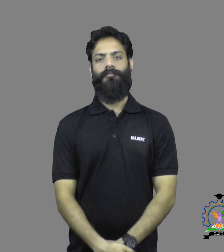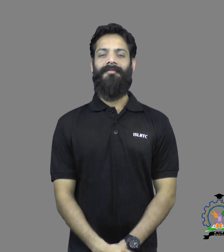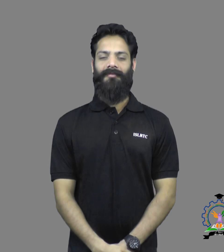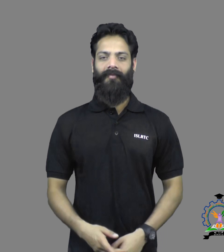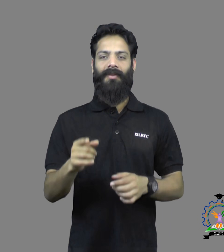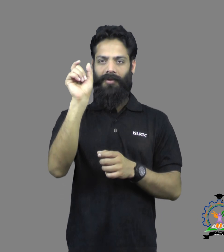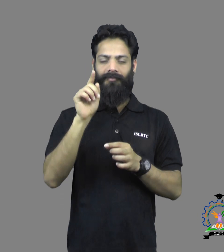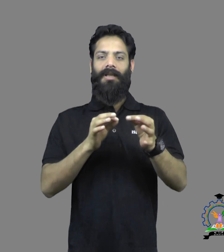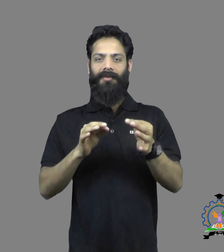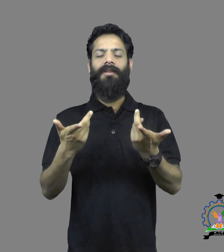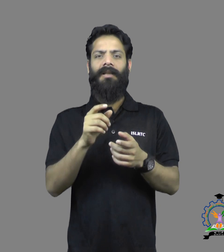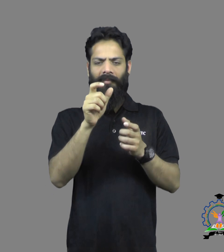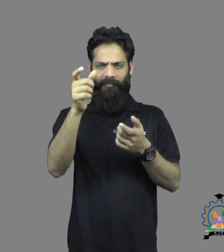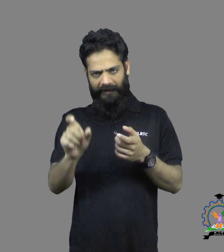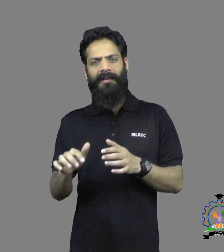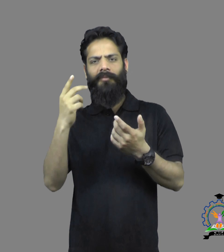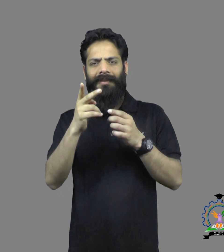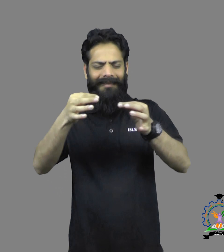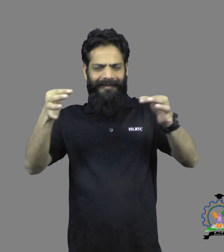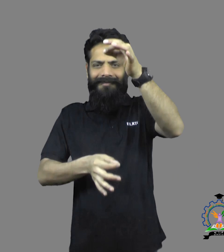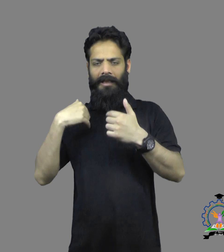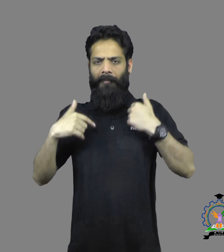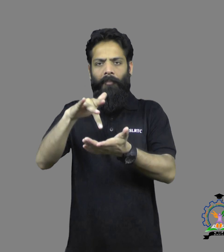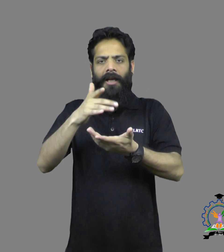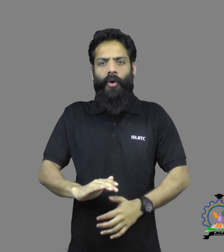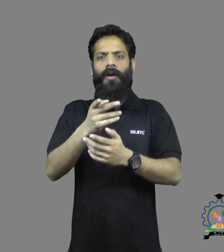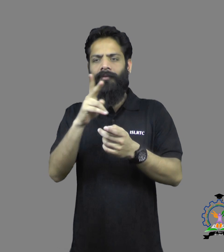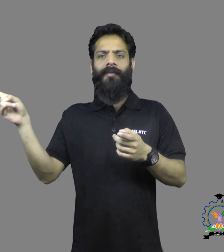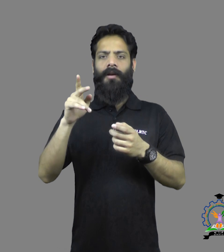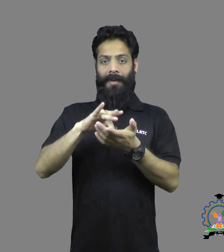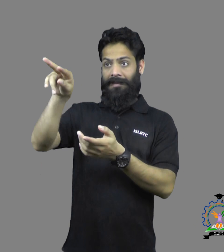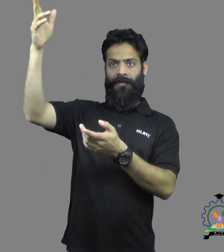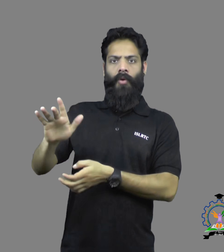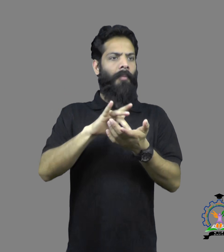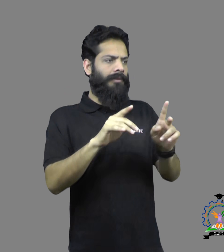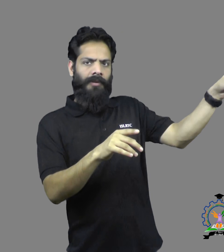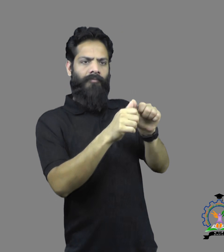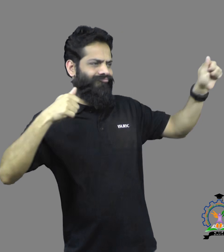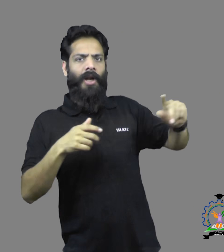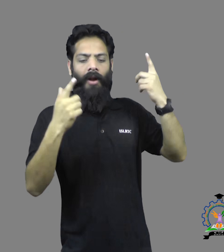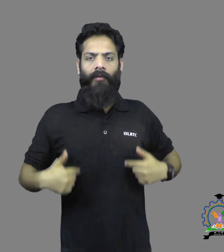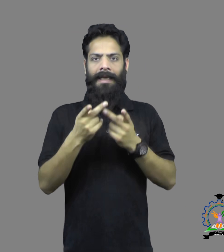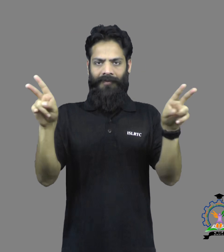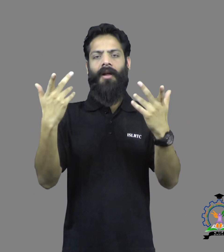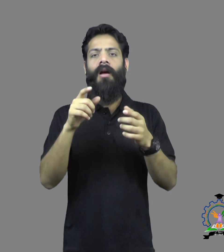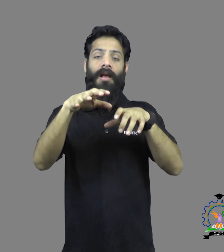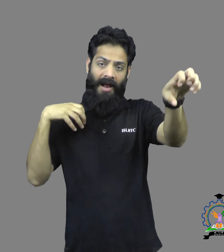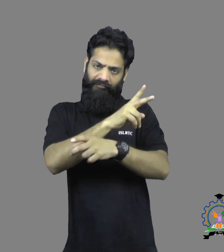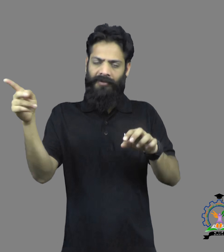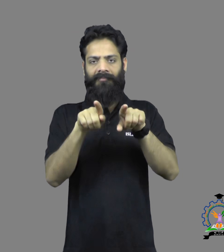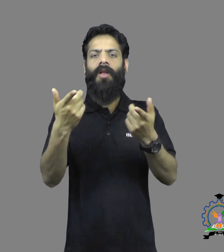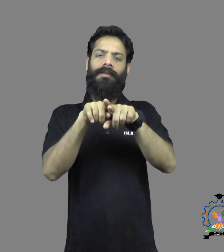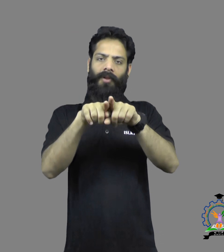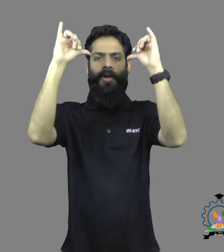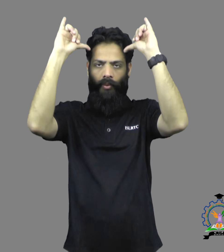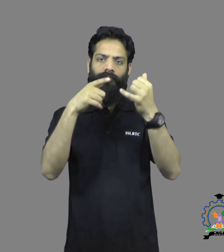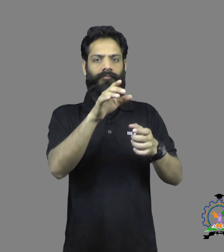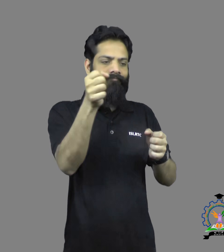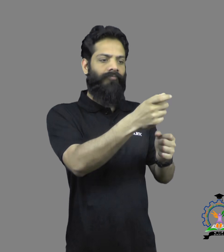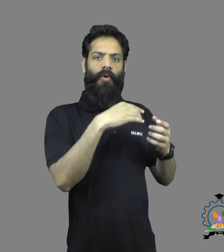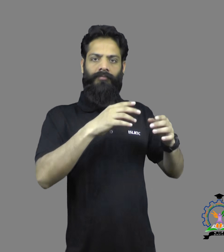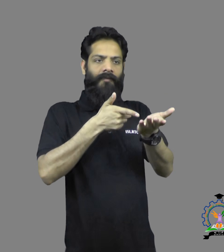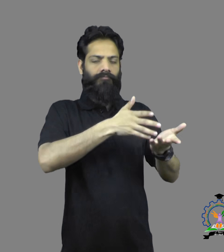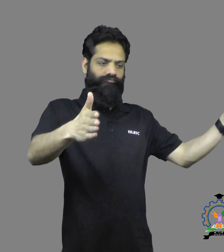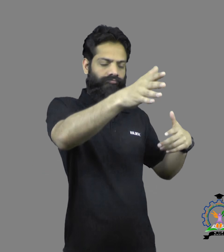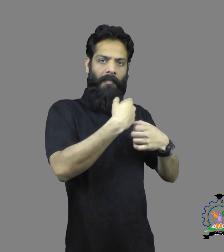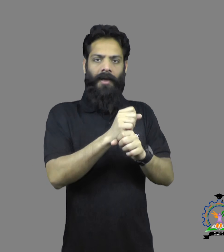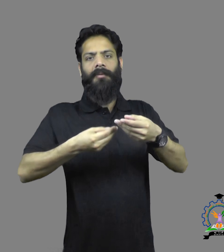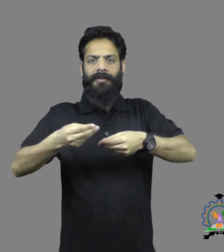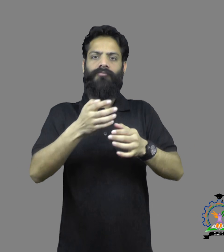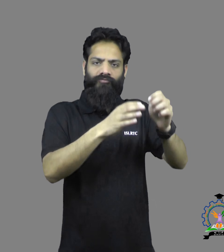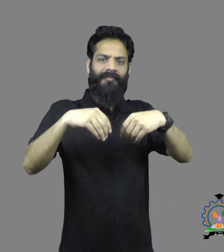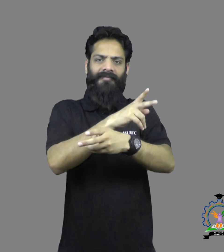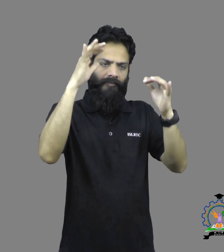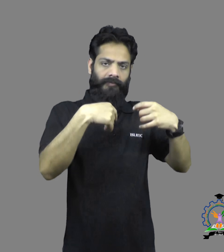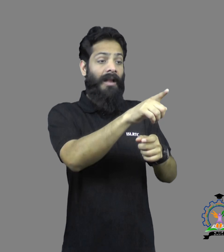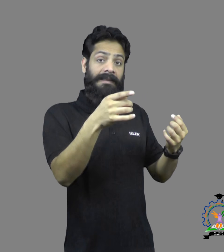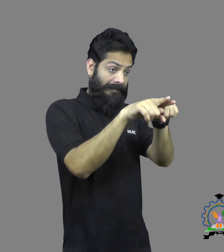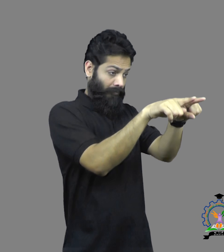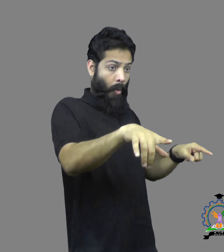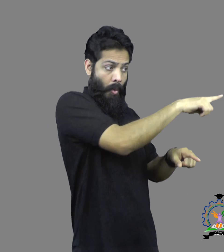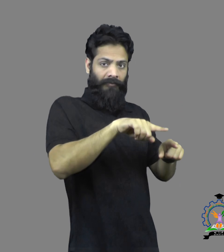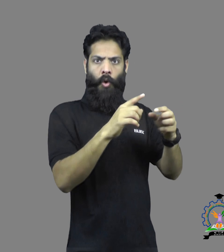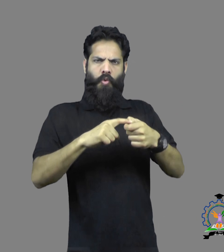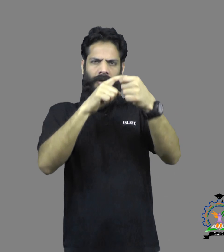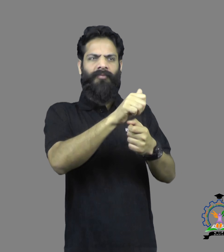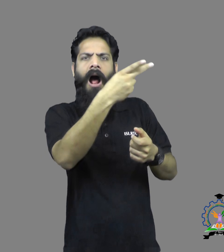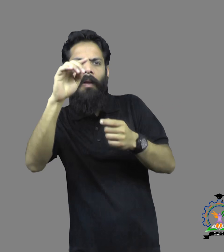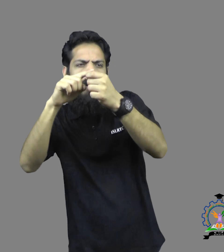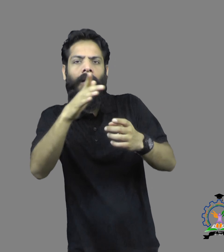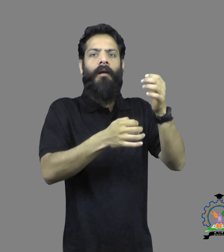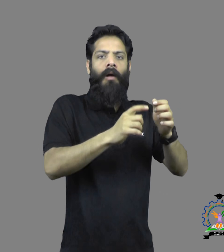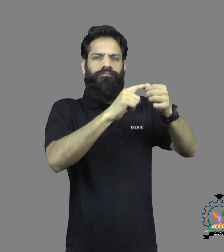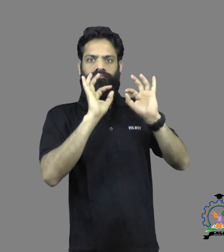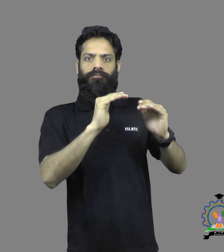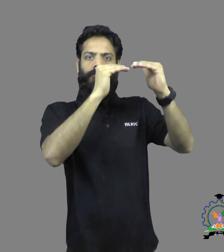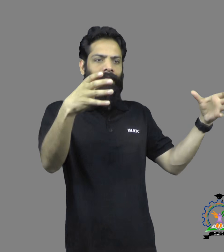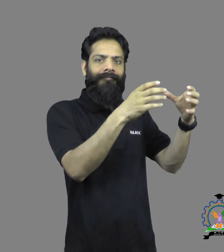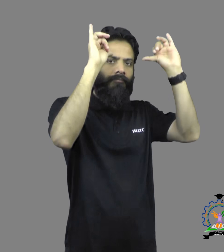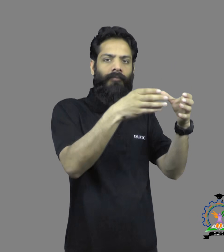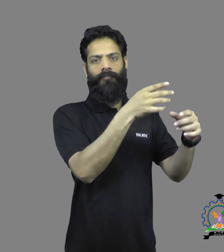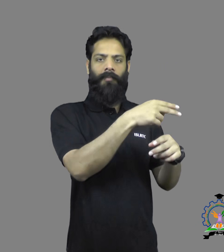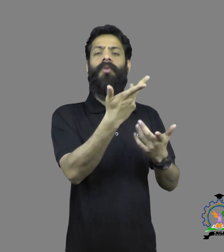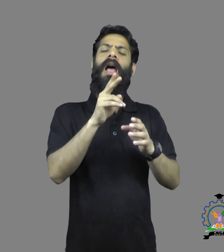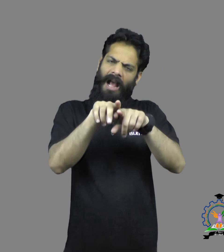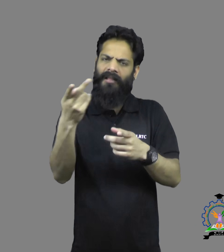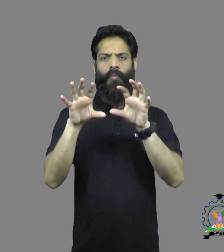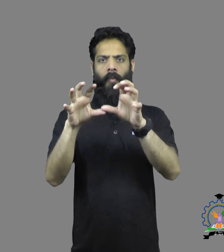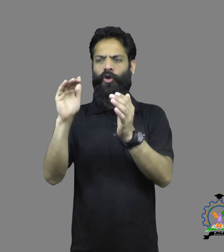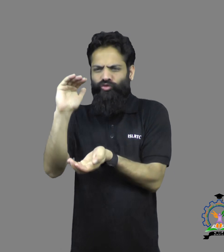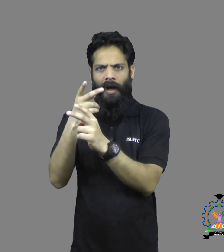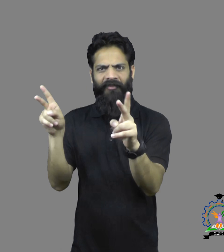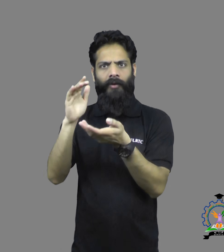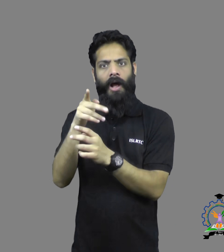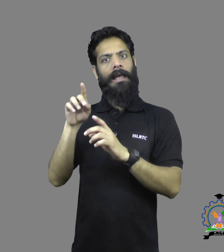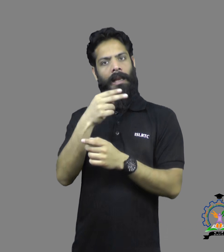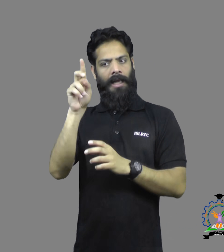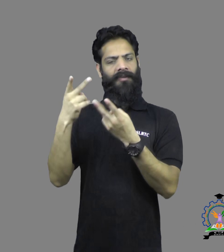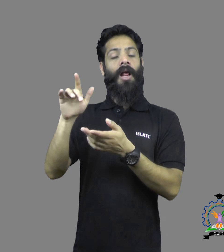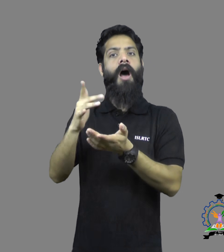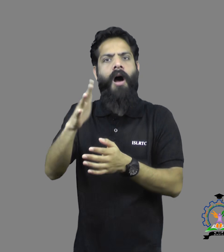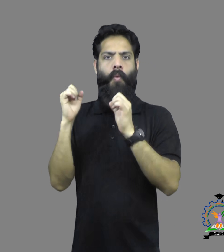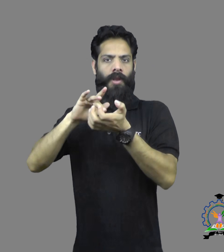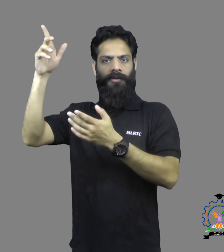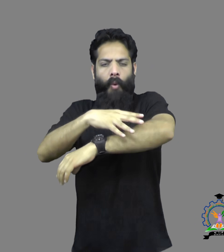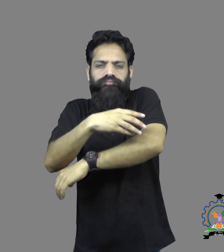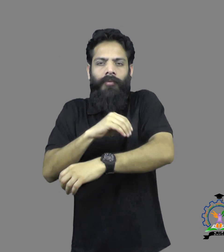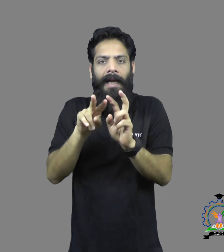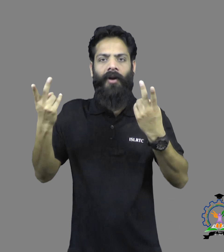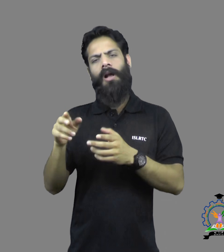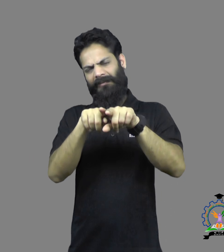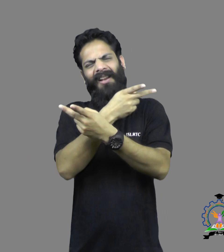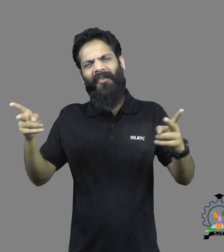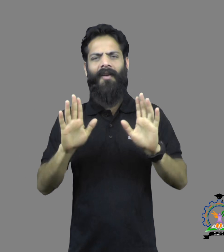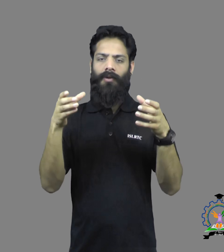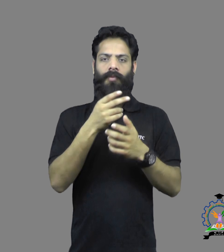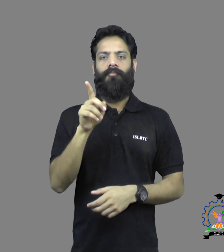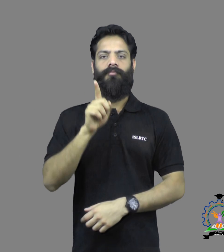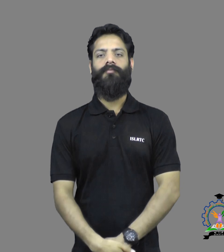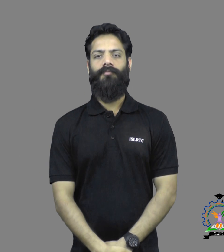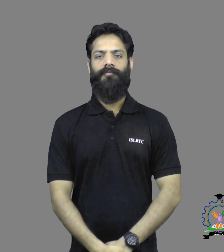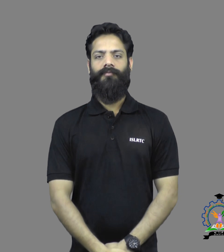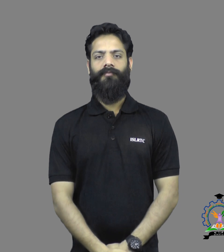Breeds